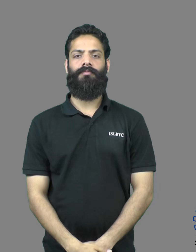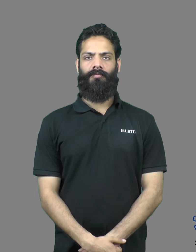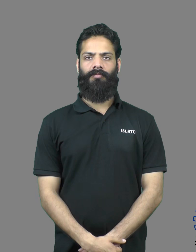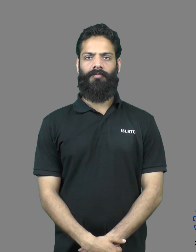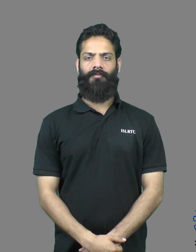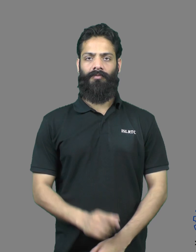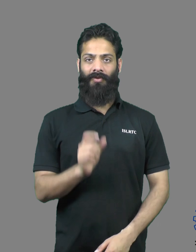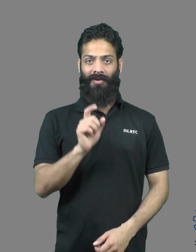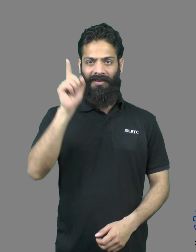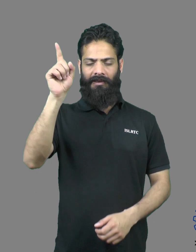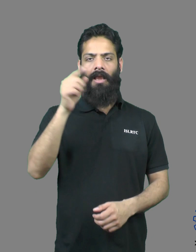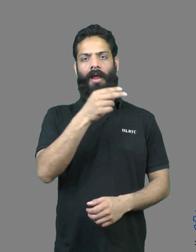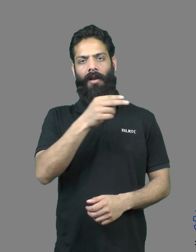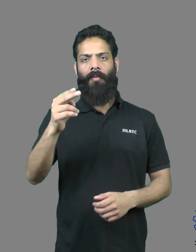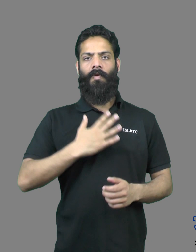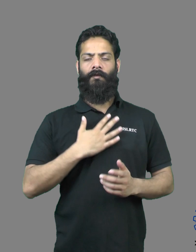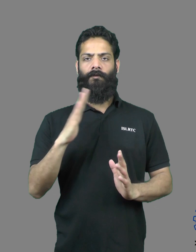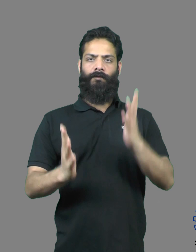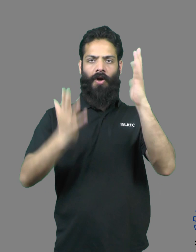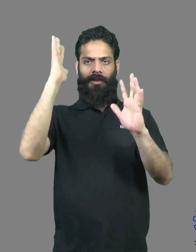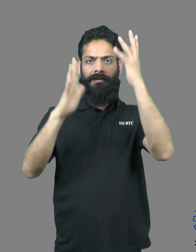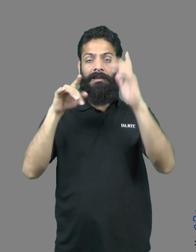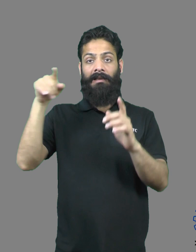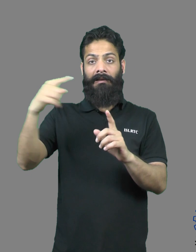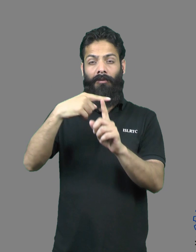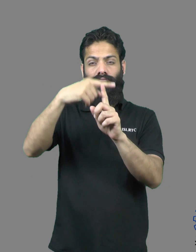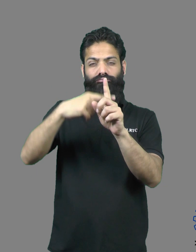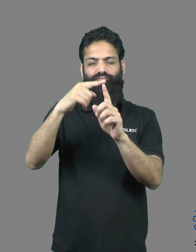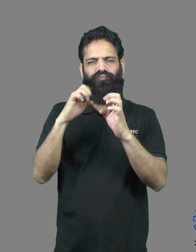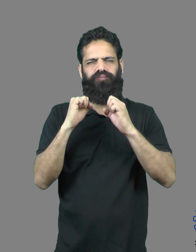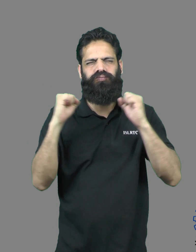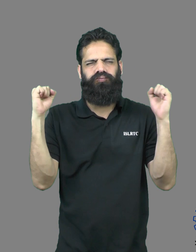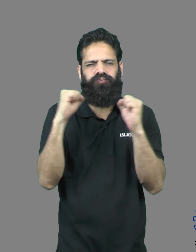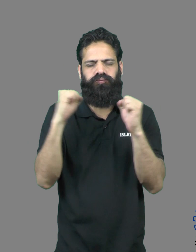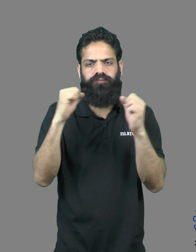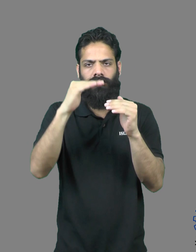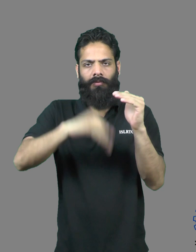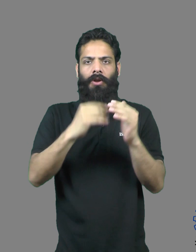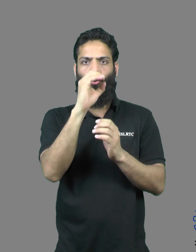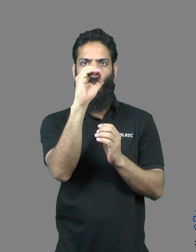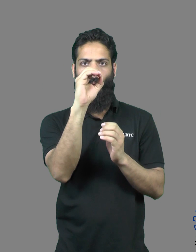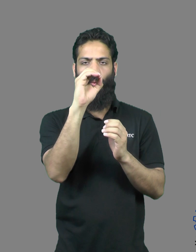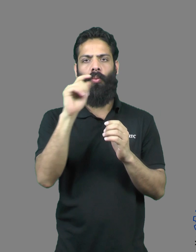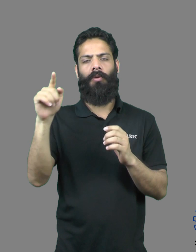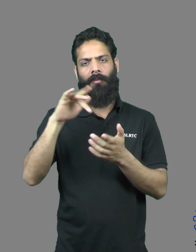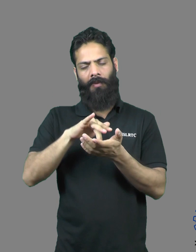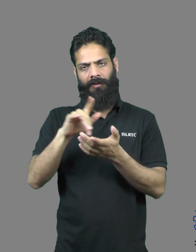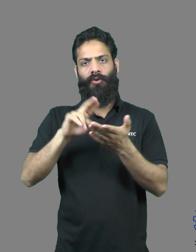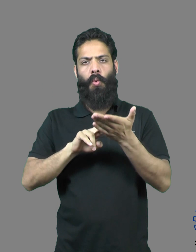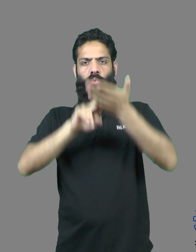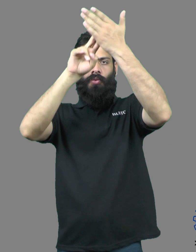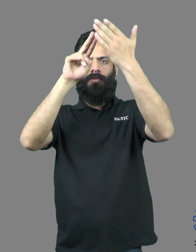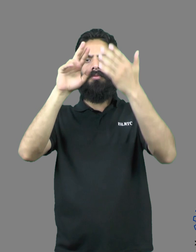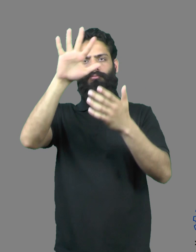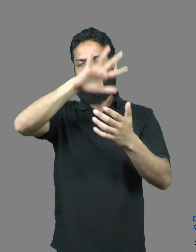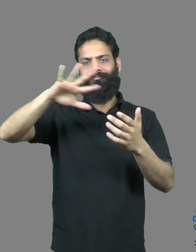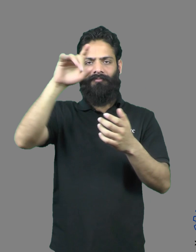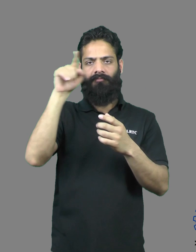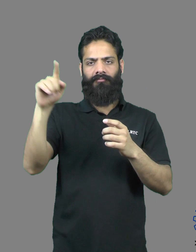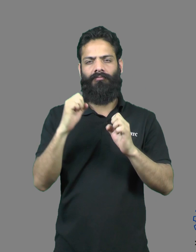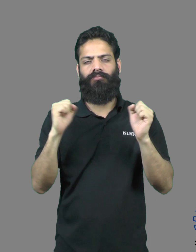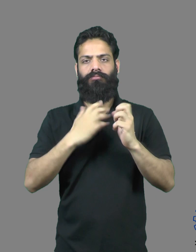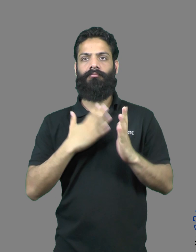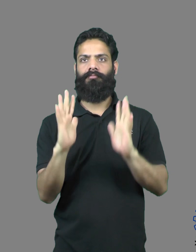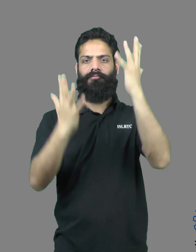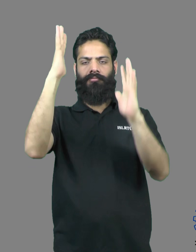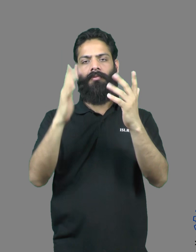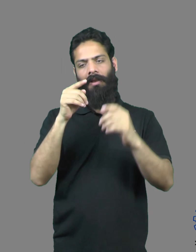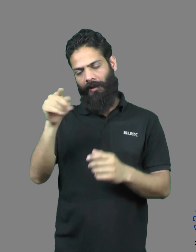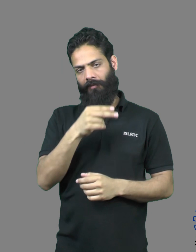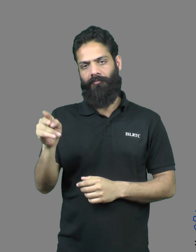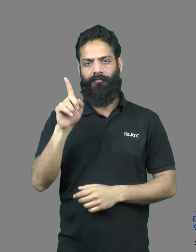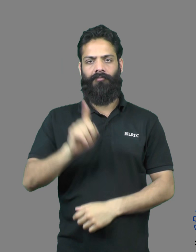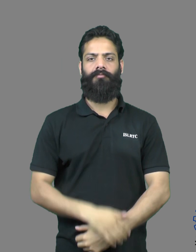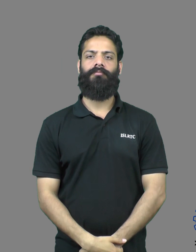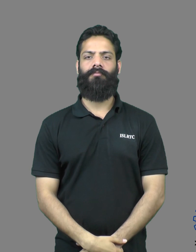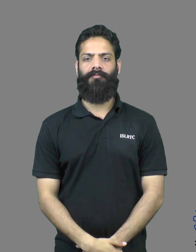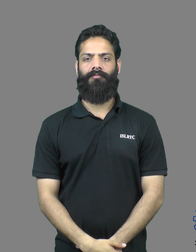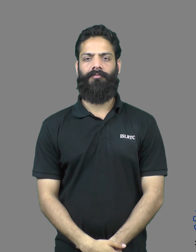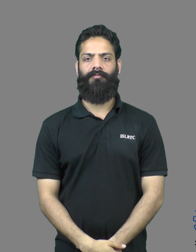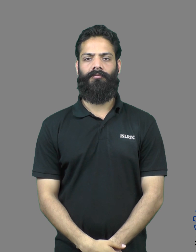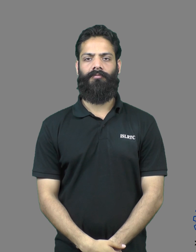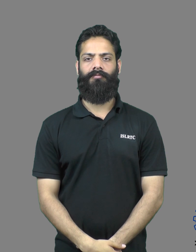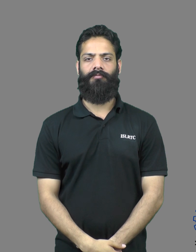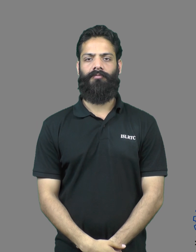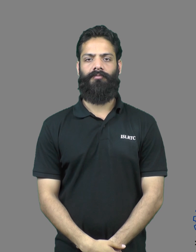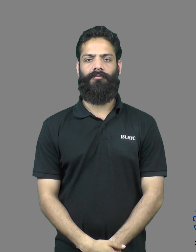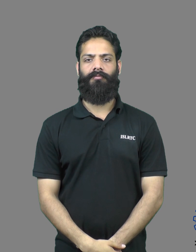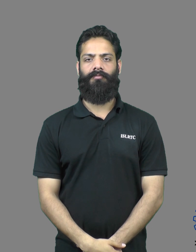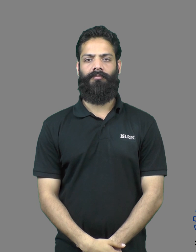Boreal